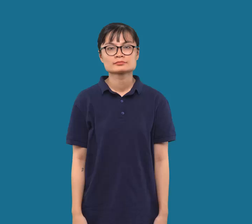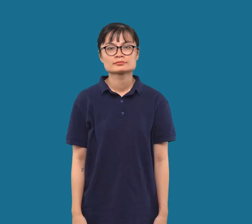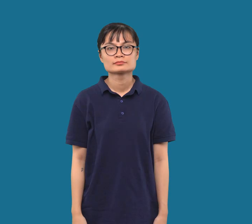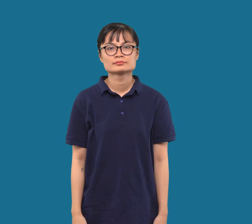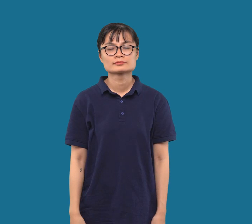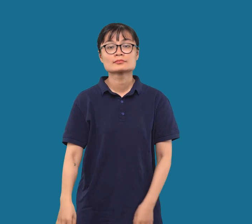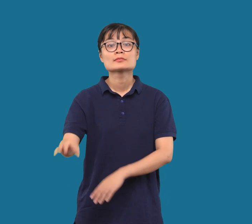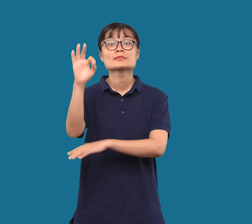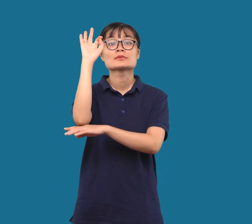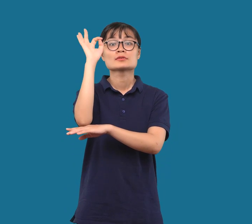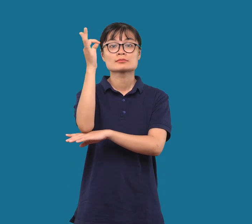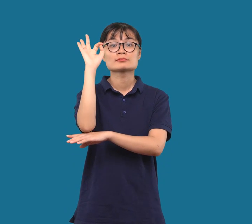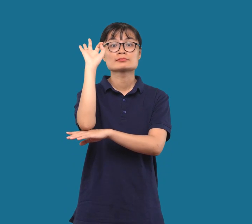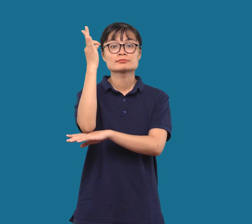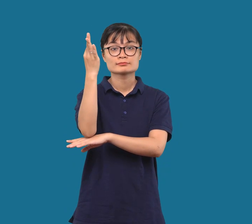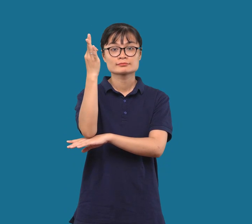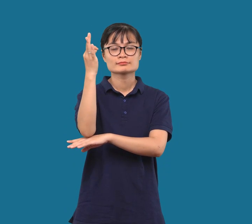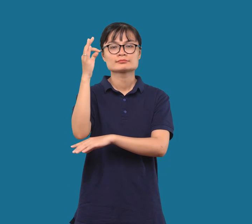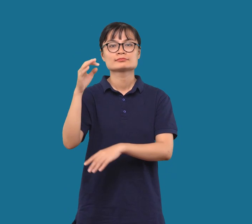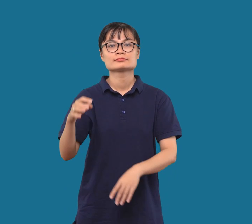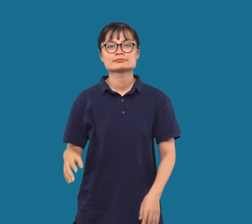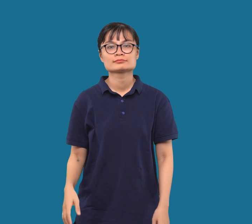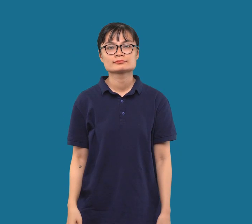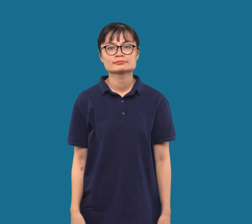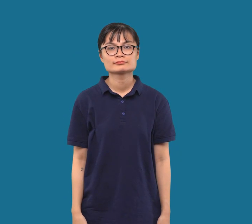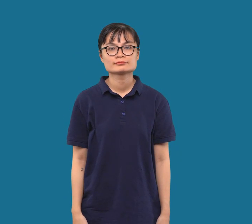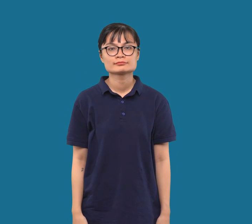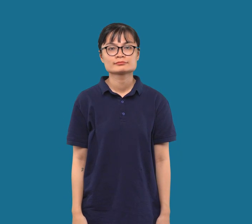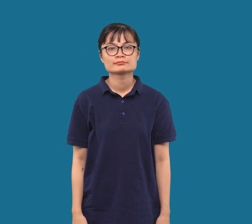cây thông